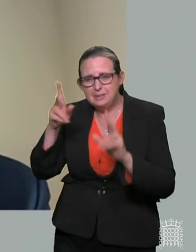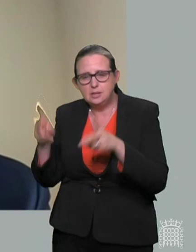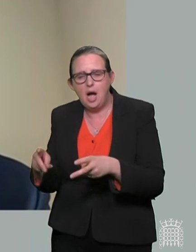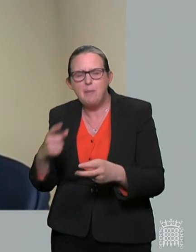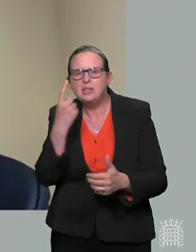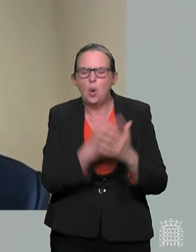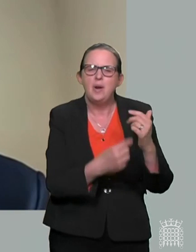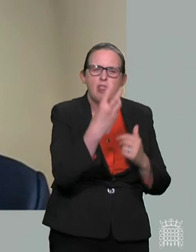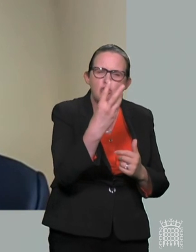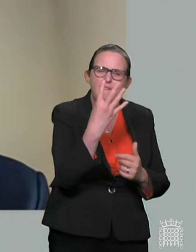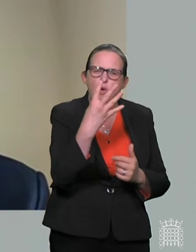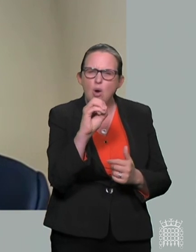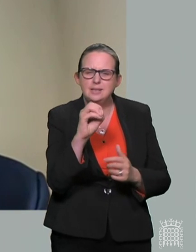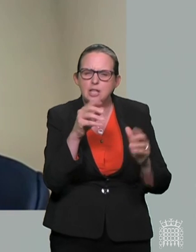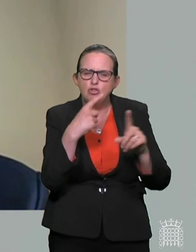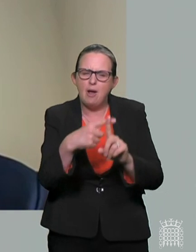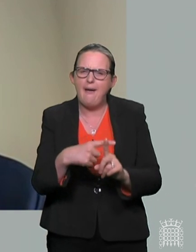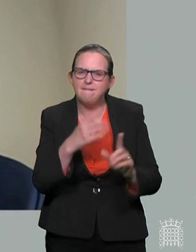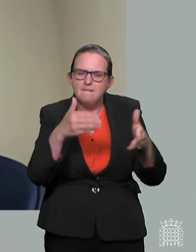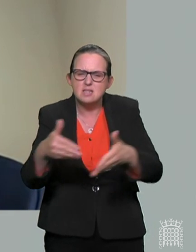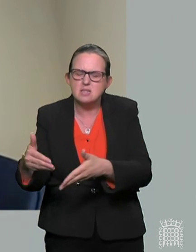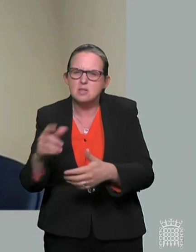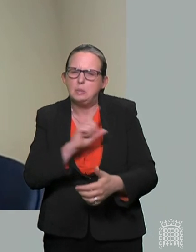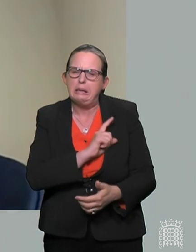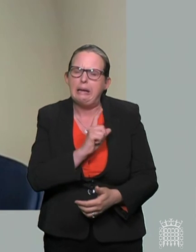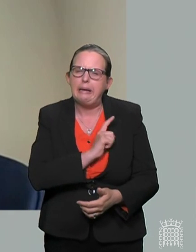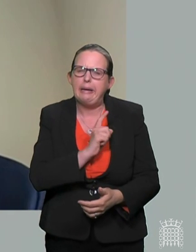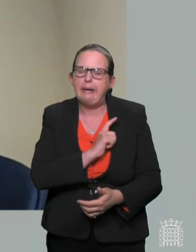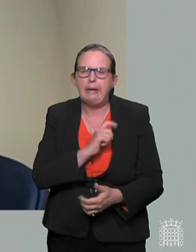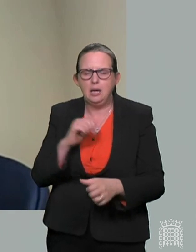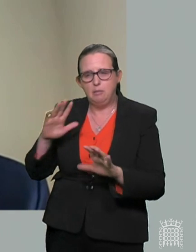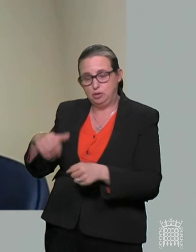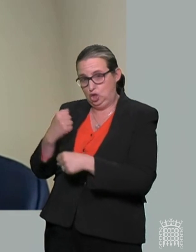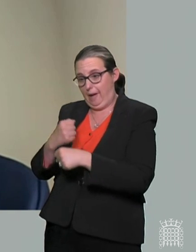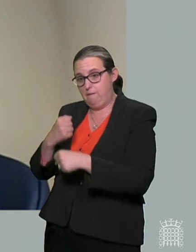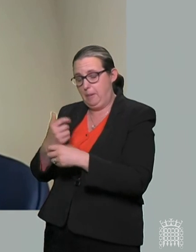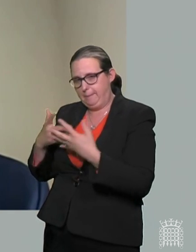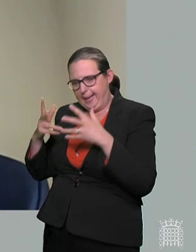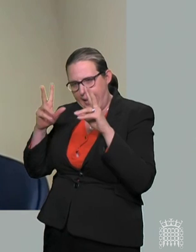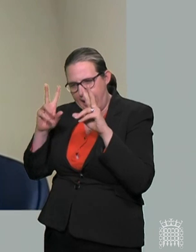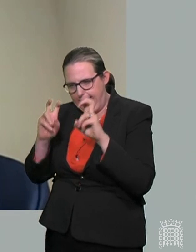In 1961, a British delegation undertook an inquiry into the atrocities that occurred on Alderney.